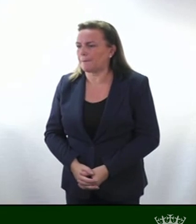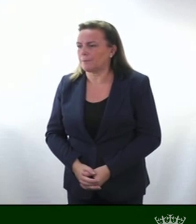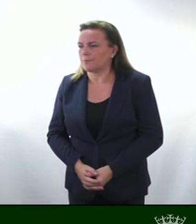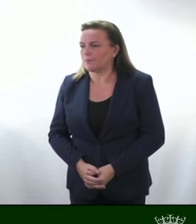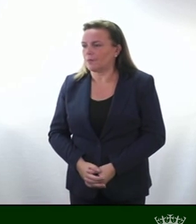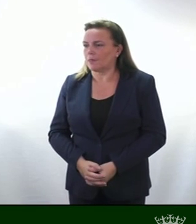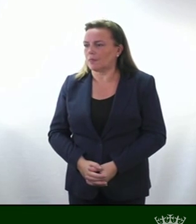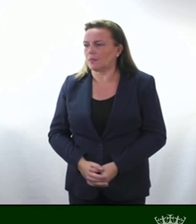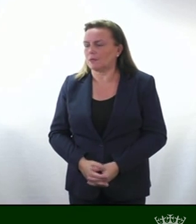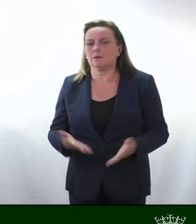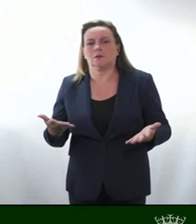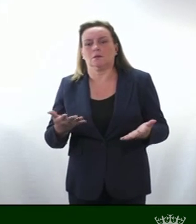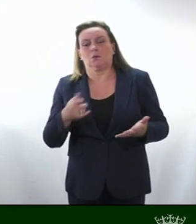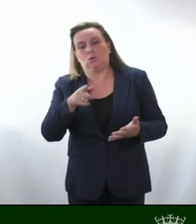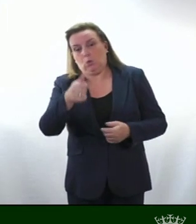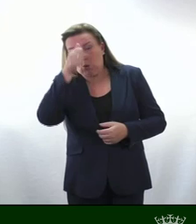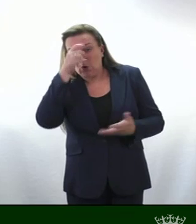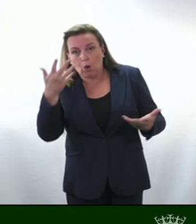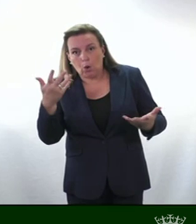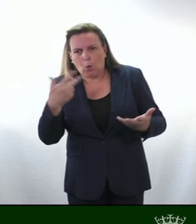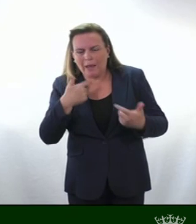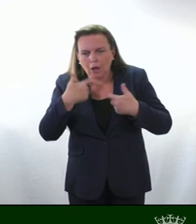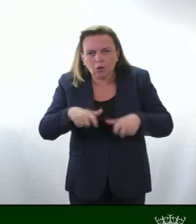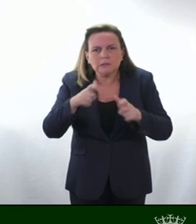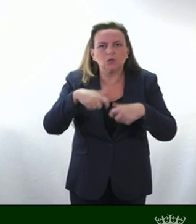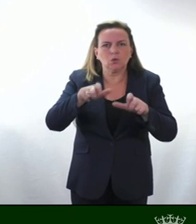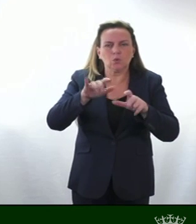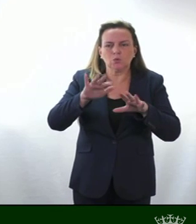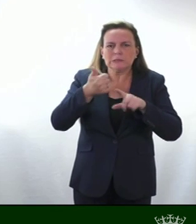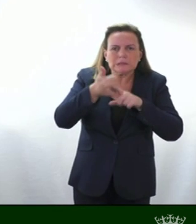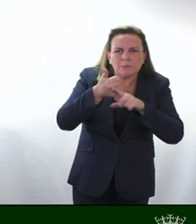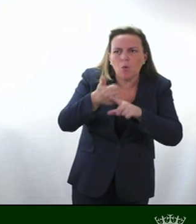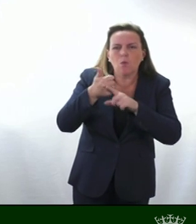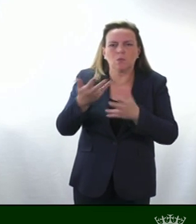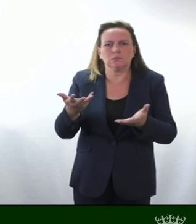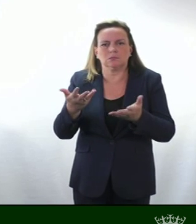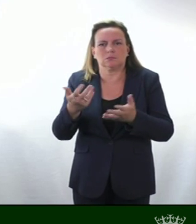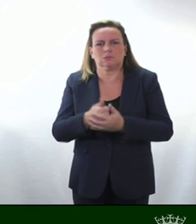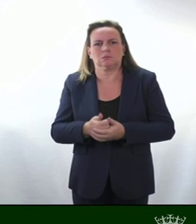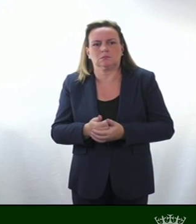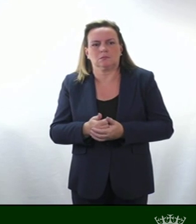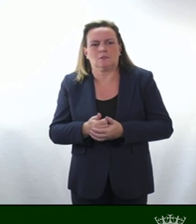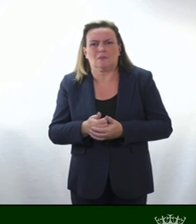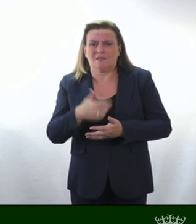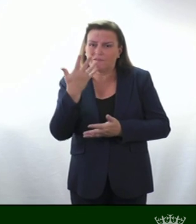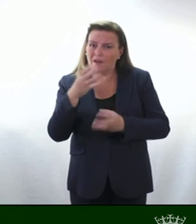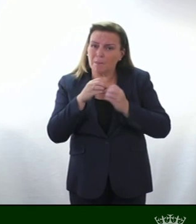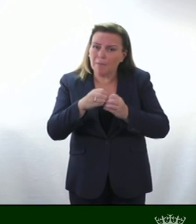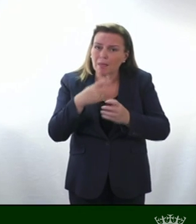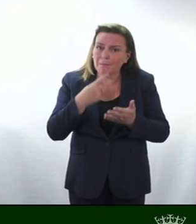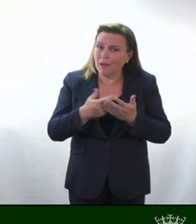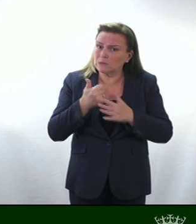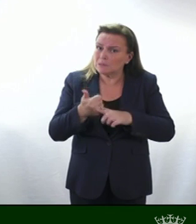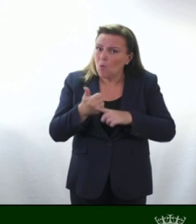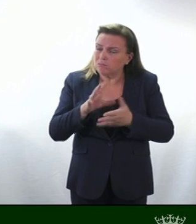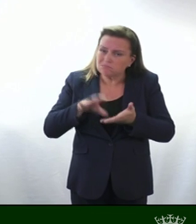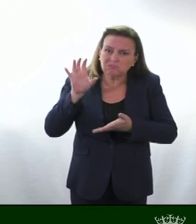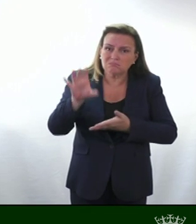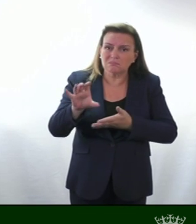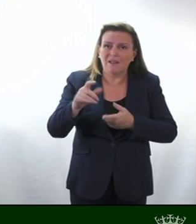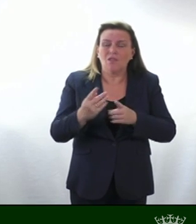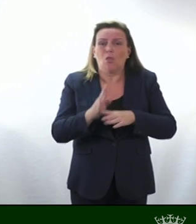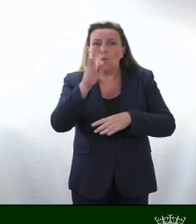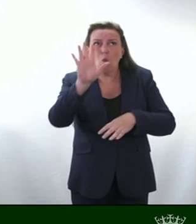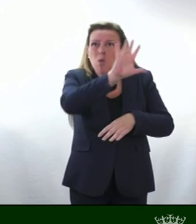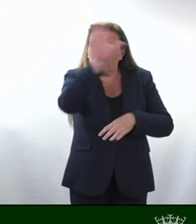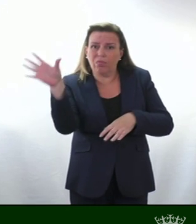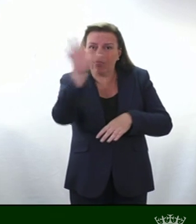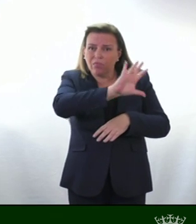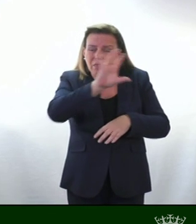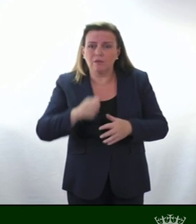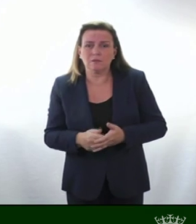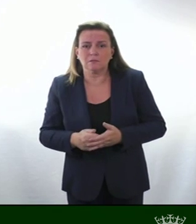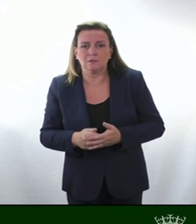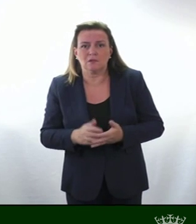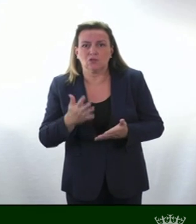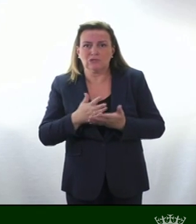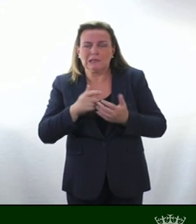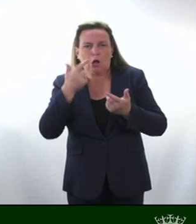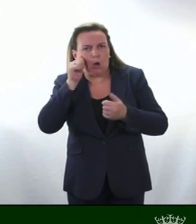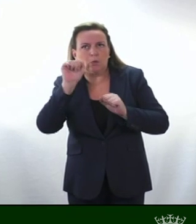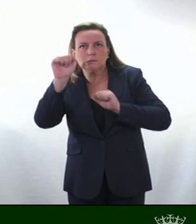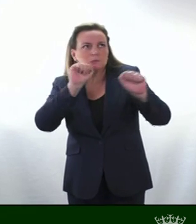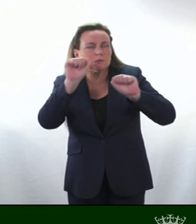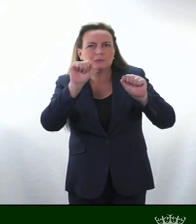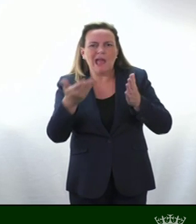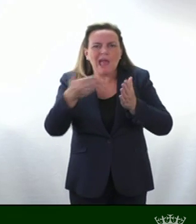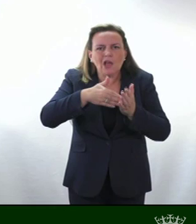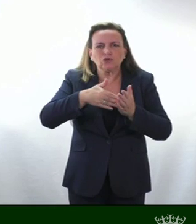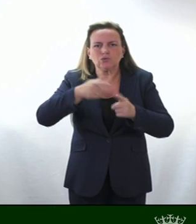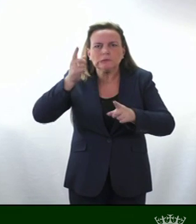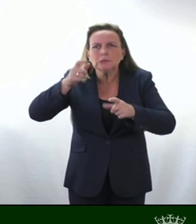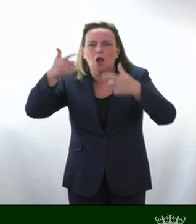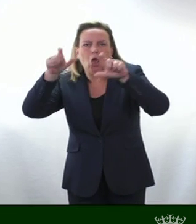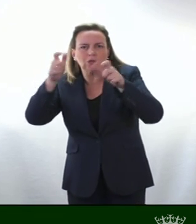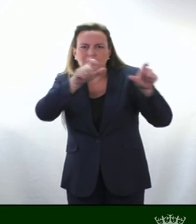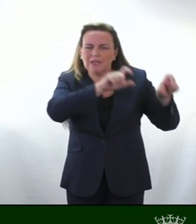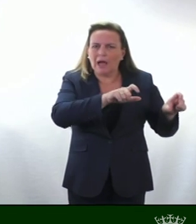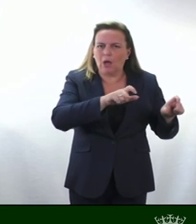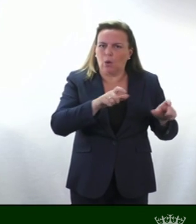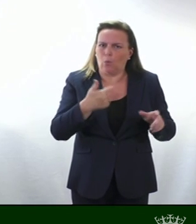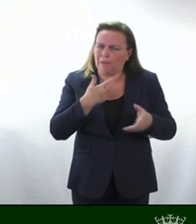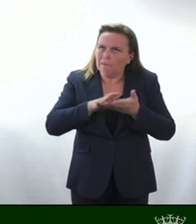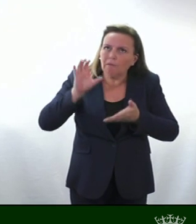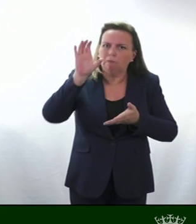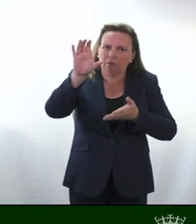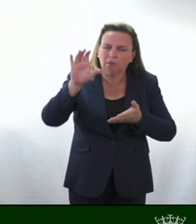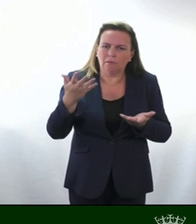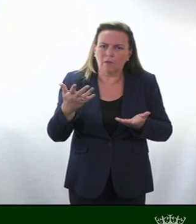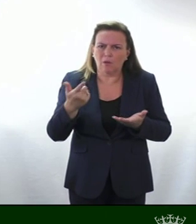As the right hon. and learned Gentleman knows, we are continuing to provide support, with £5 billion of support for the north-west and north-east for the lockdowns—the extra restrictions—that they are experiencing.